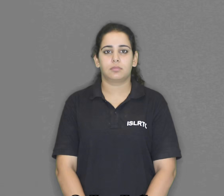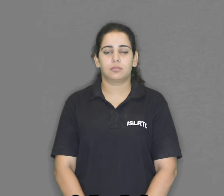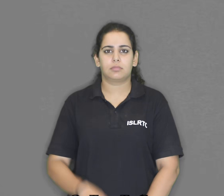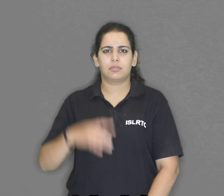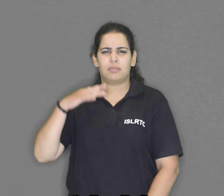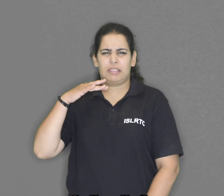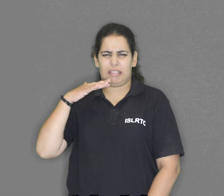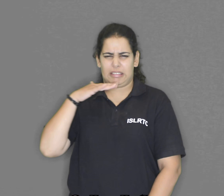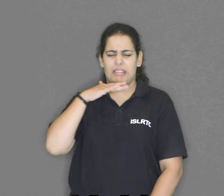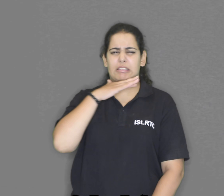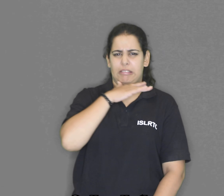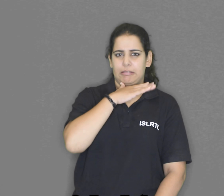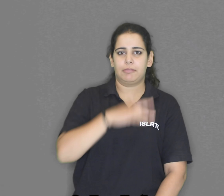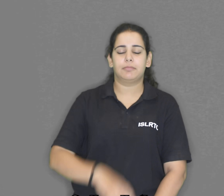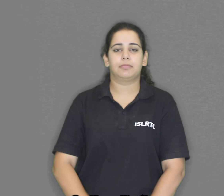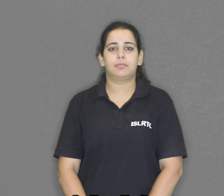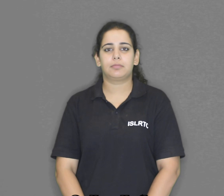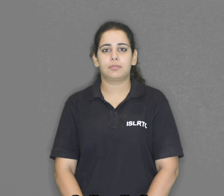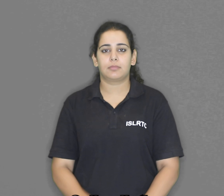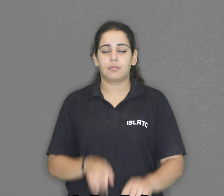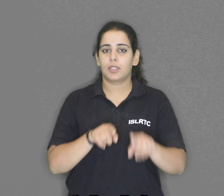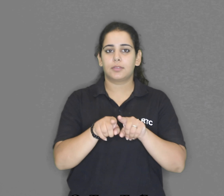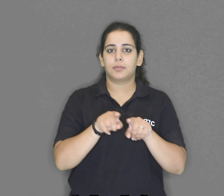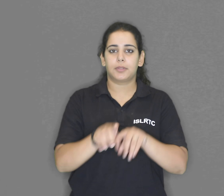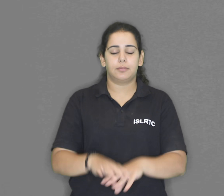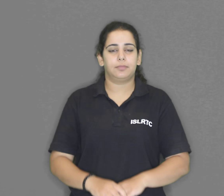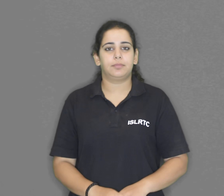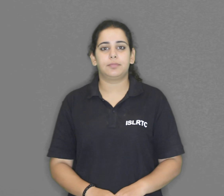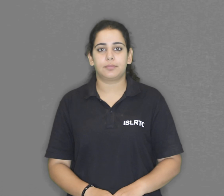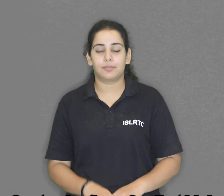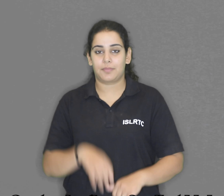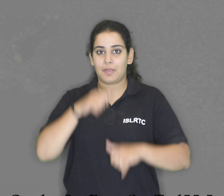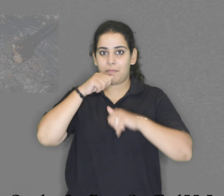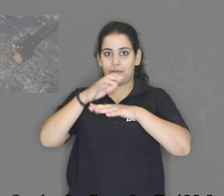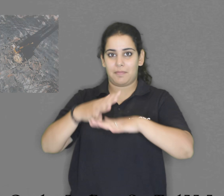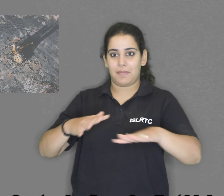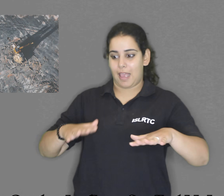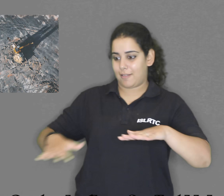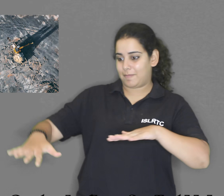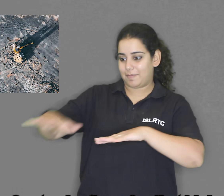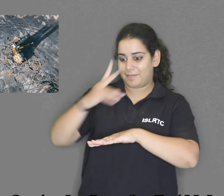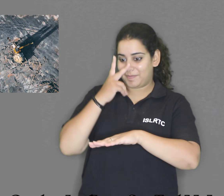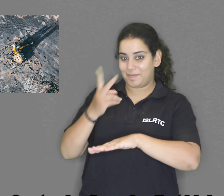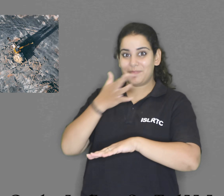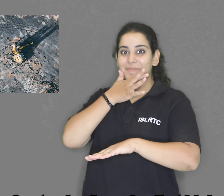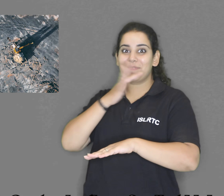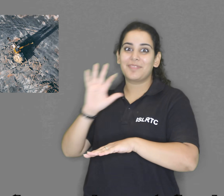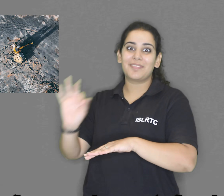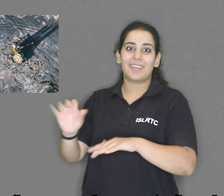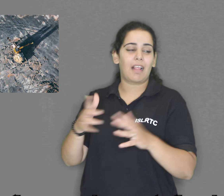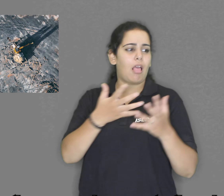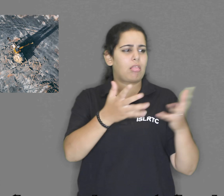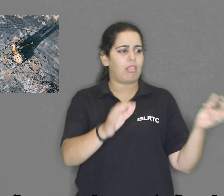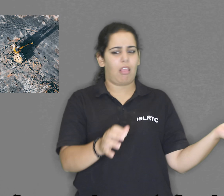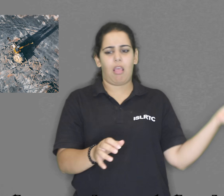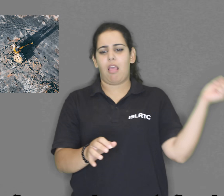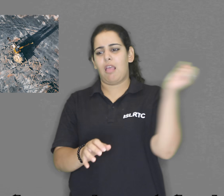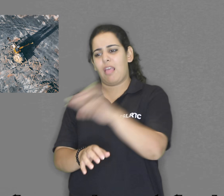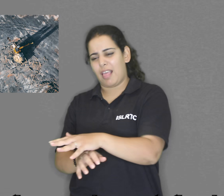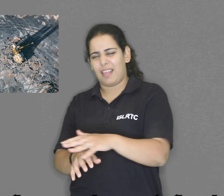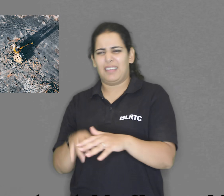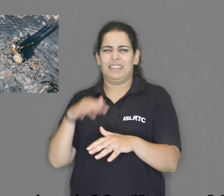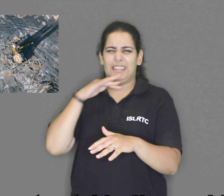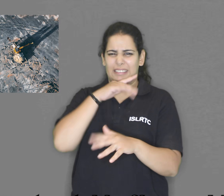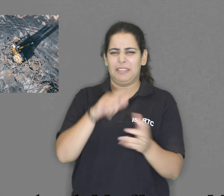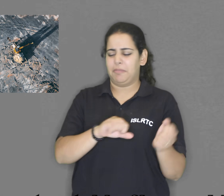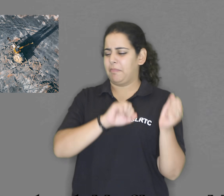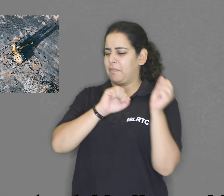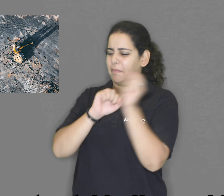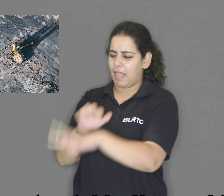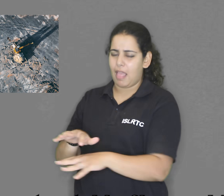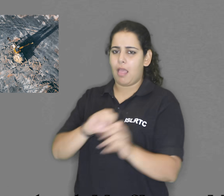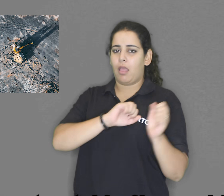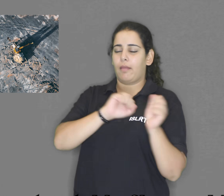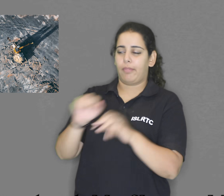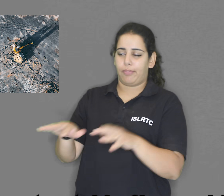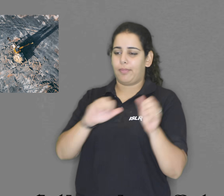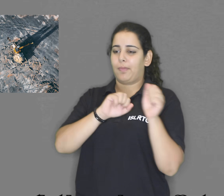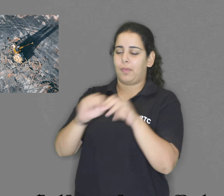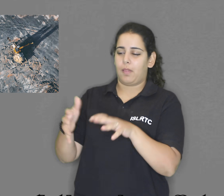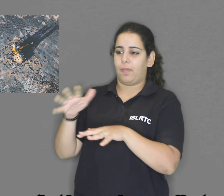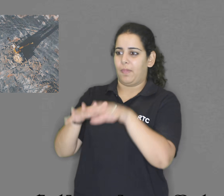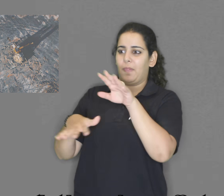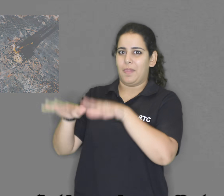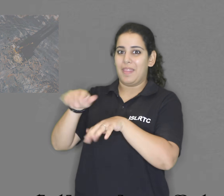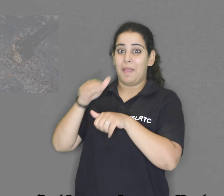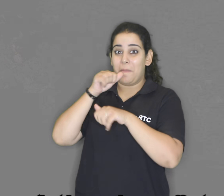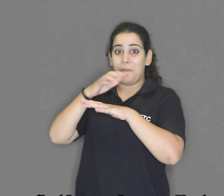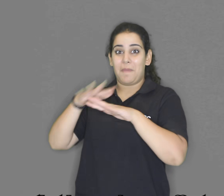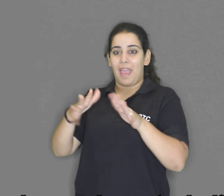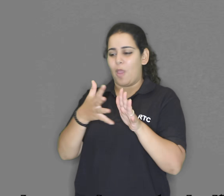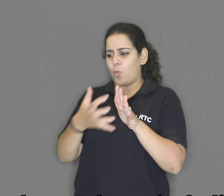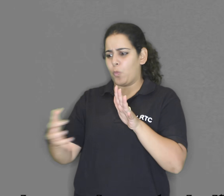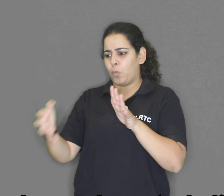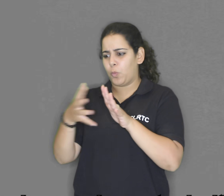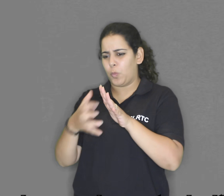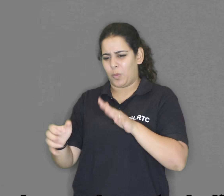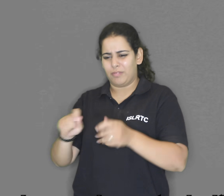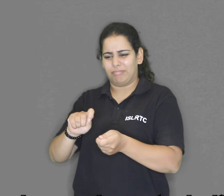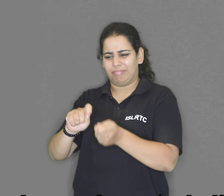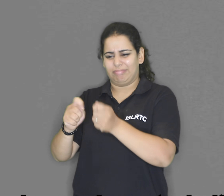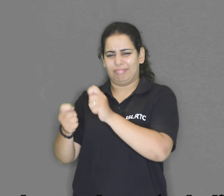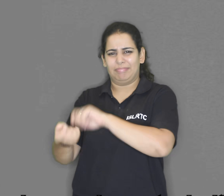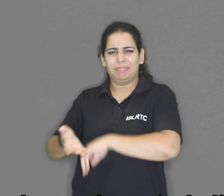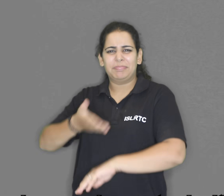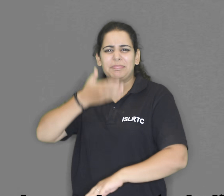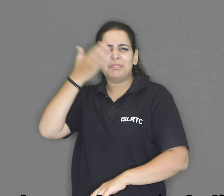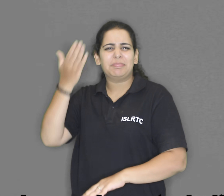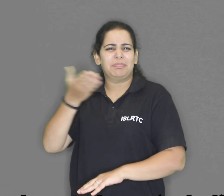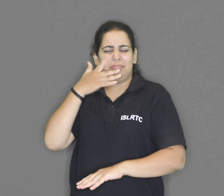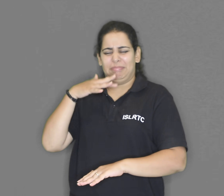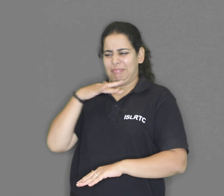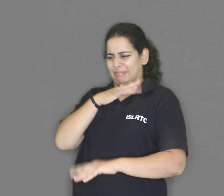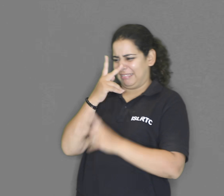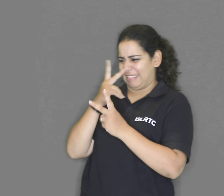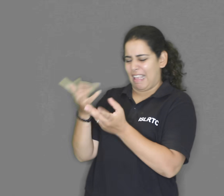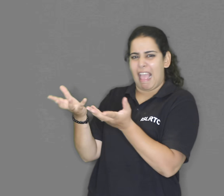Soil pollution Contamination of soil at higher than normal concentrations by waste materials of human origin that have adverse effect on human and ecosystem health